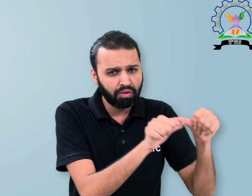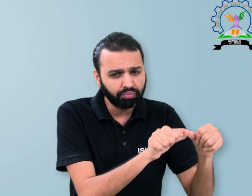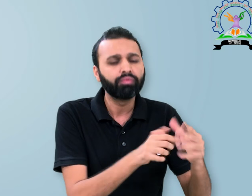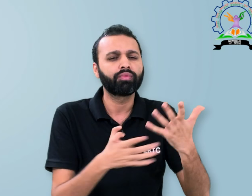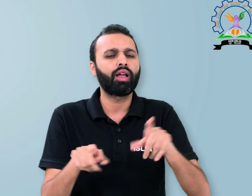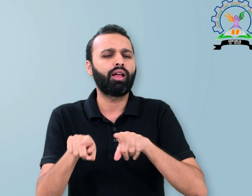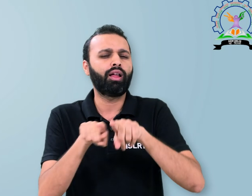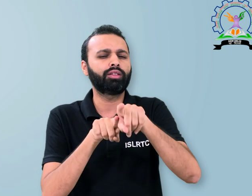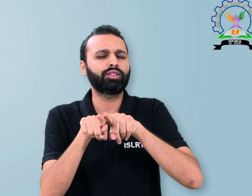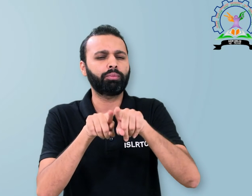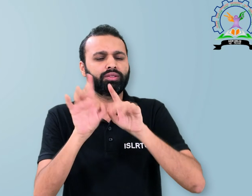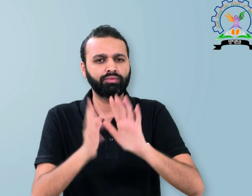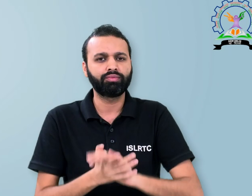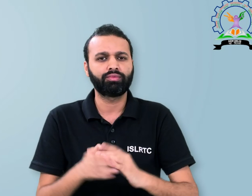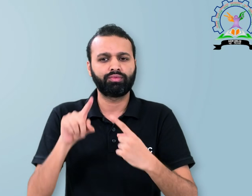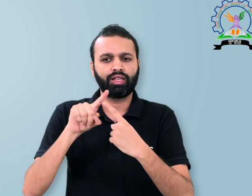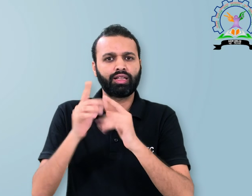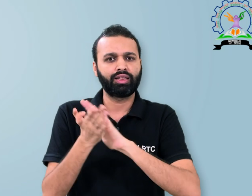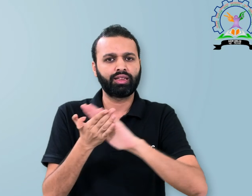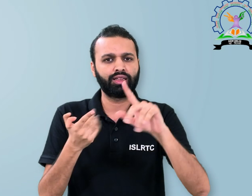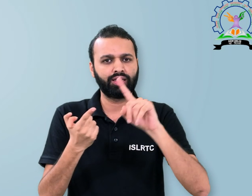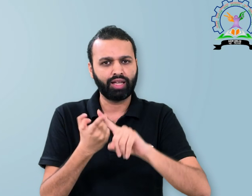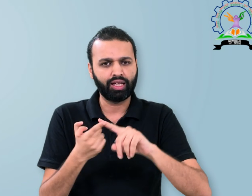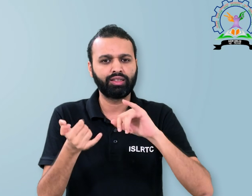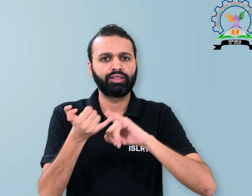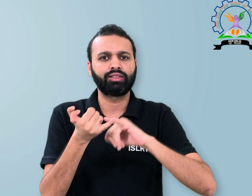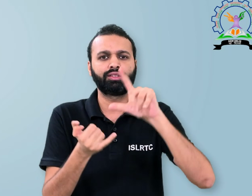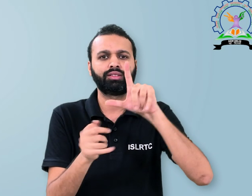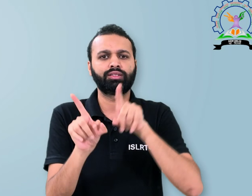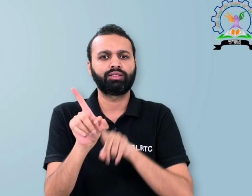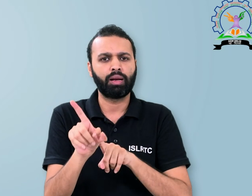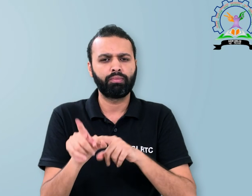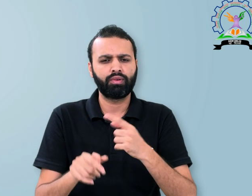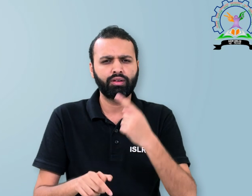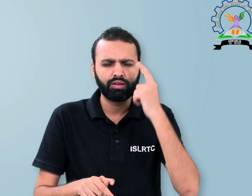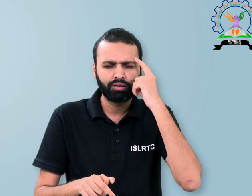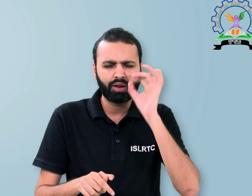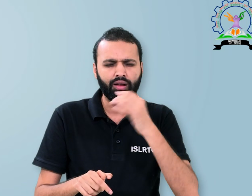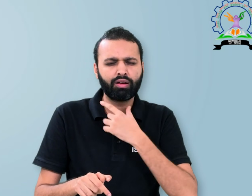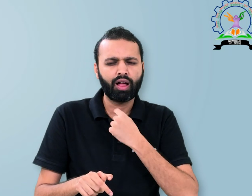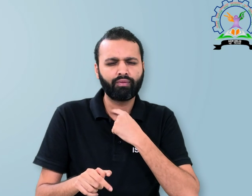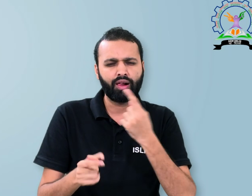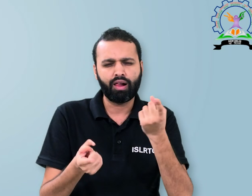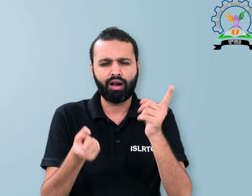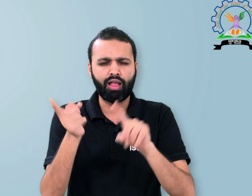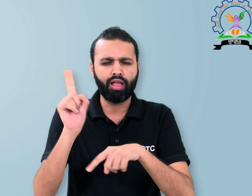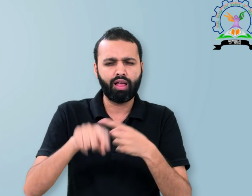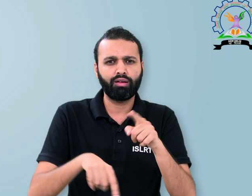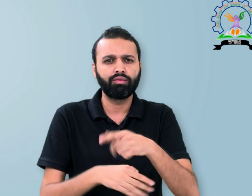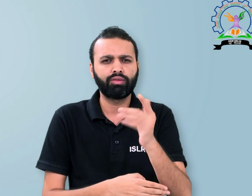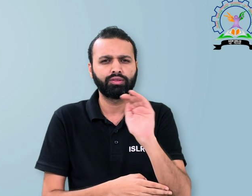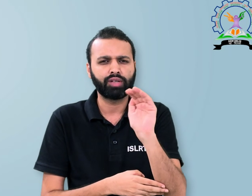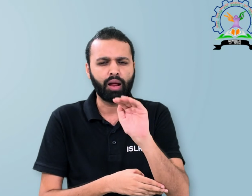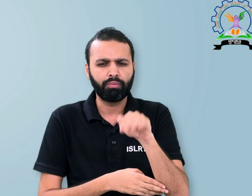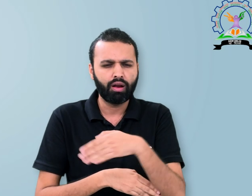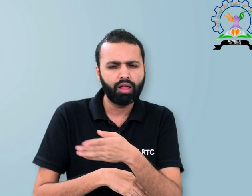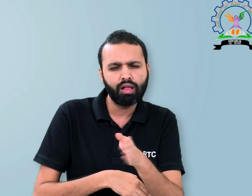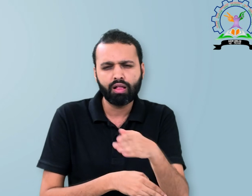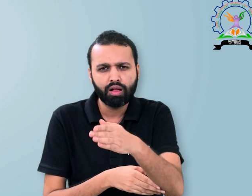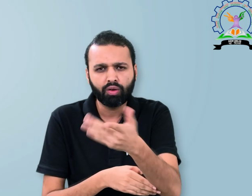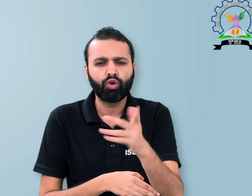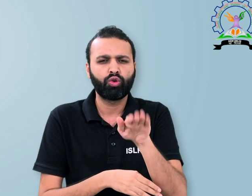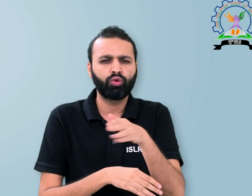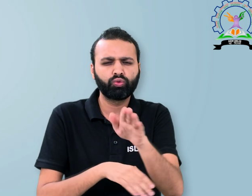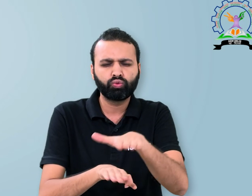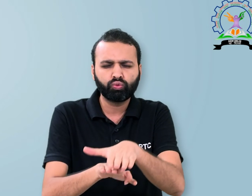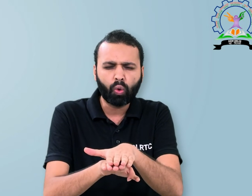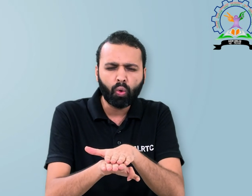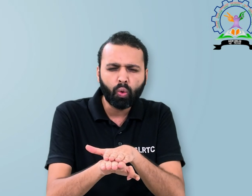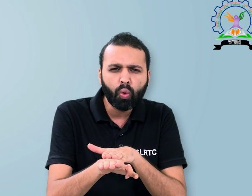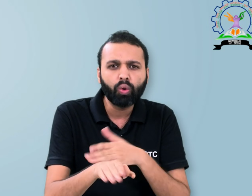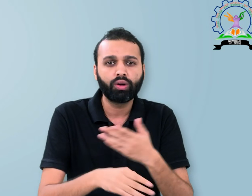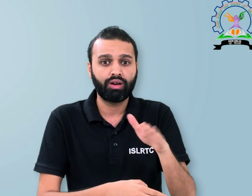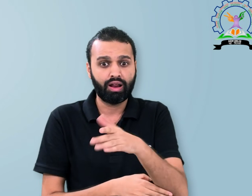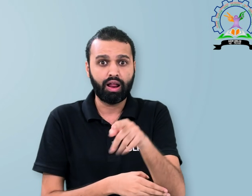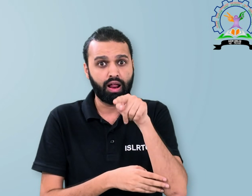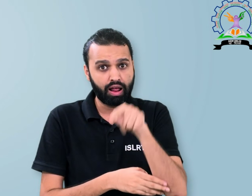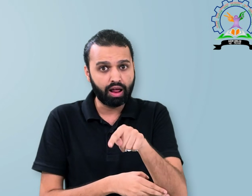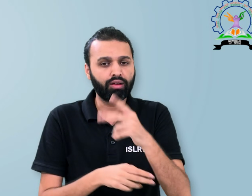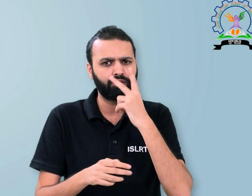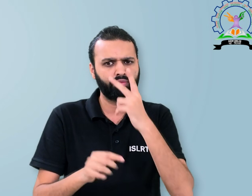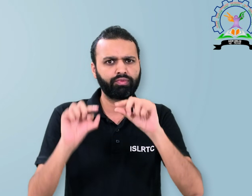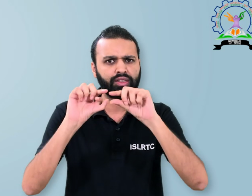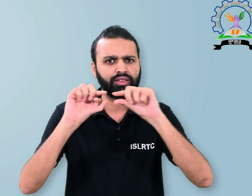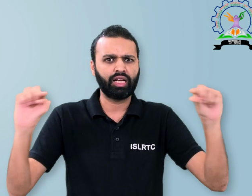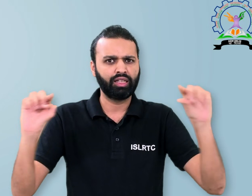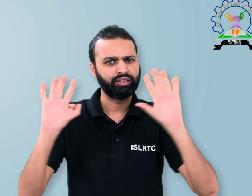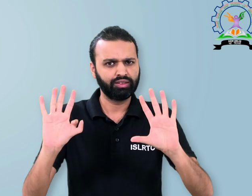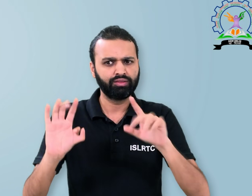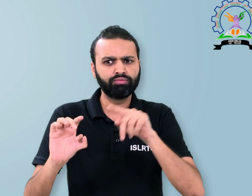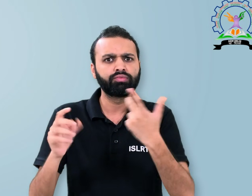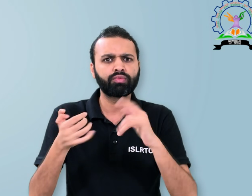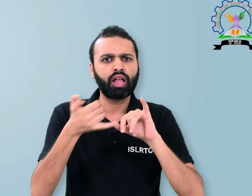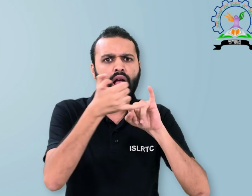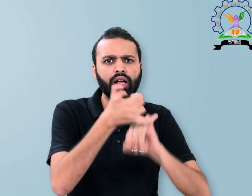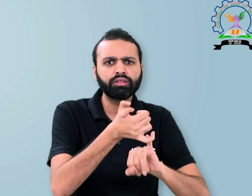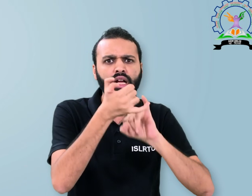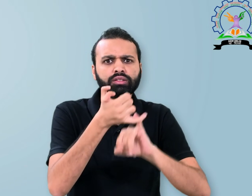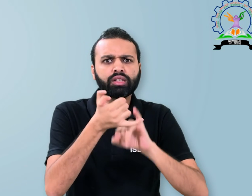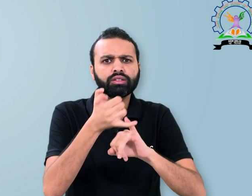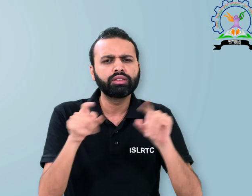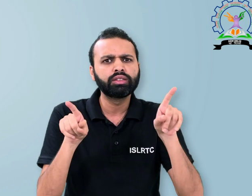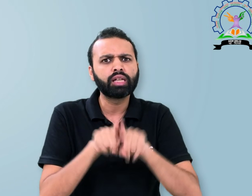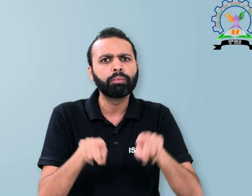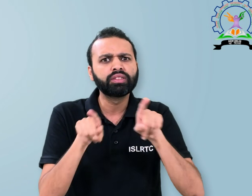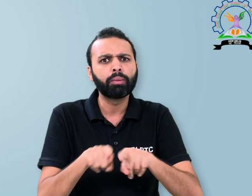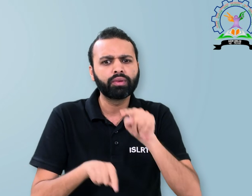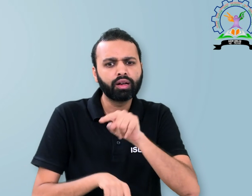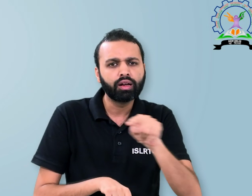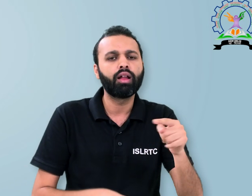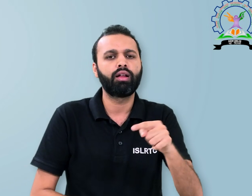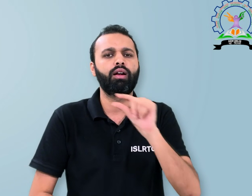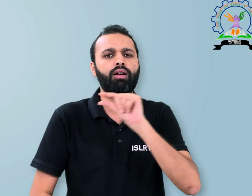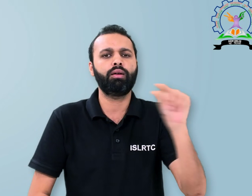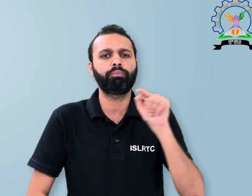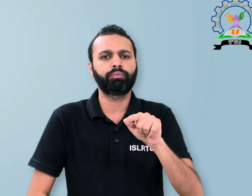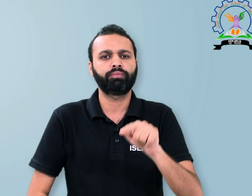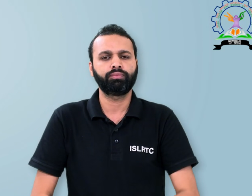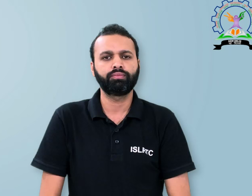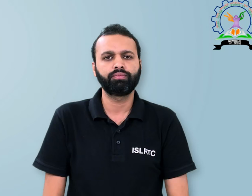For example : The sly snake slithers slowly in the sand.